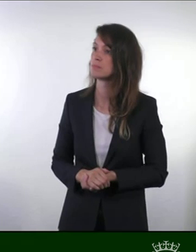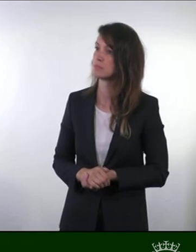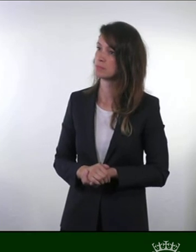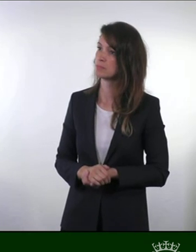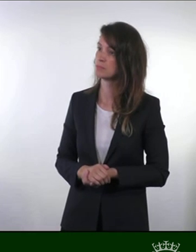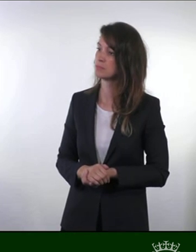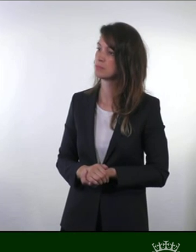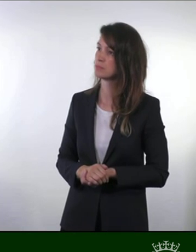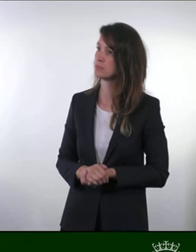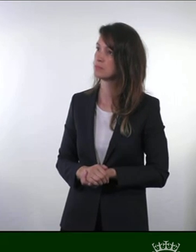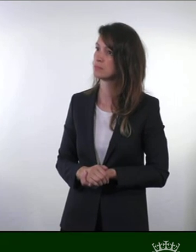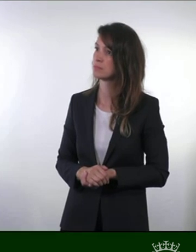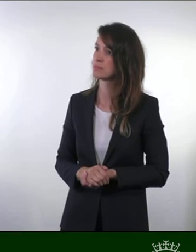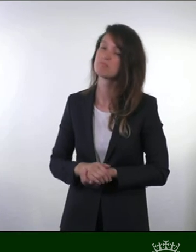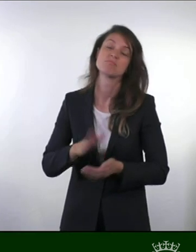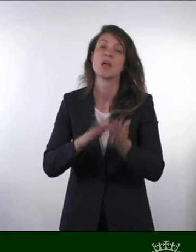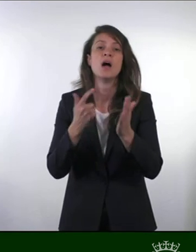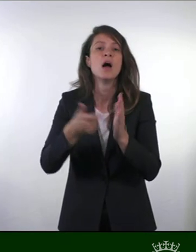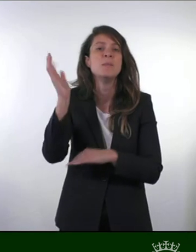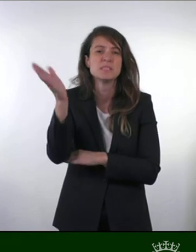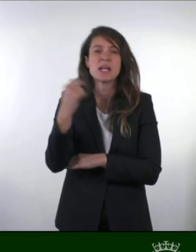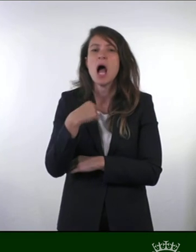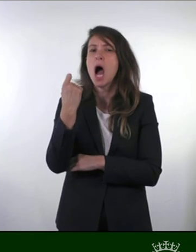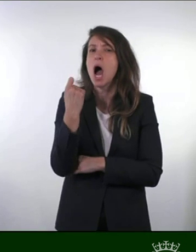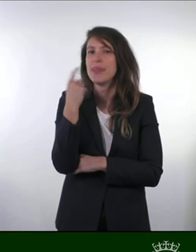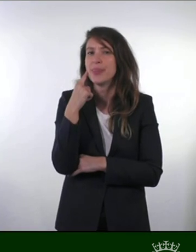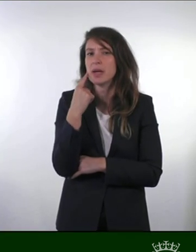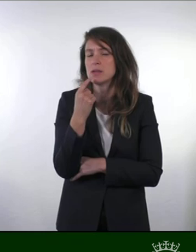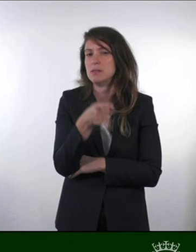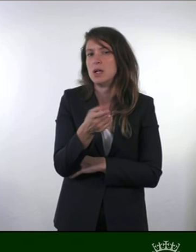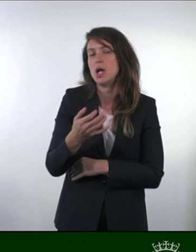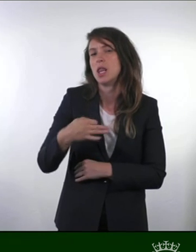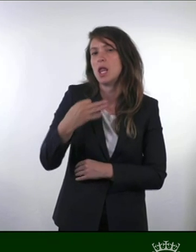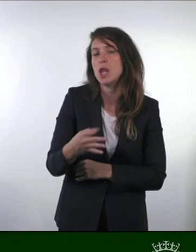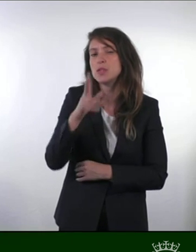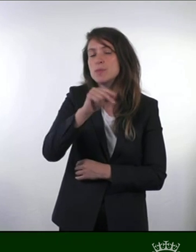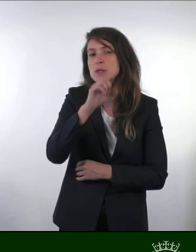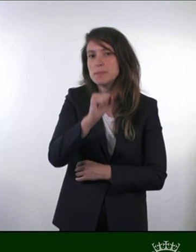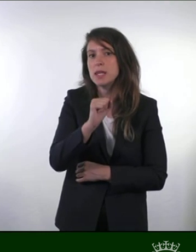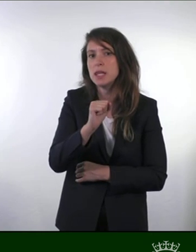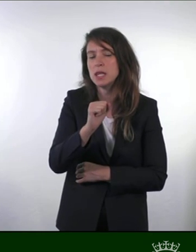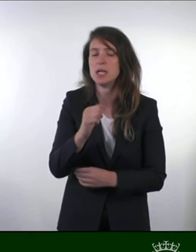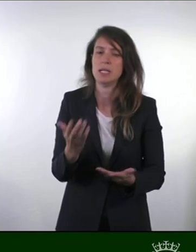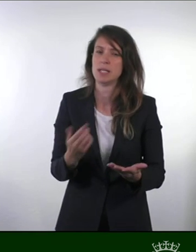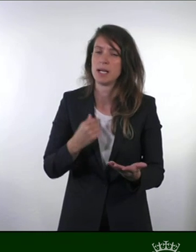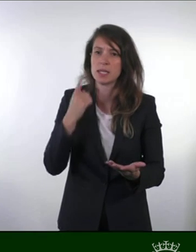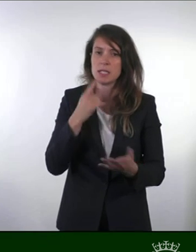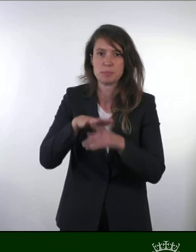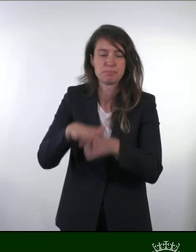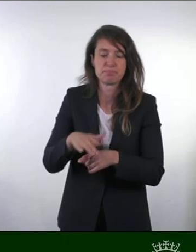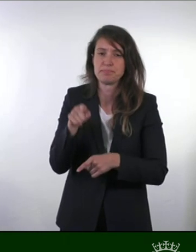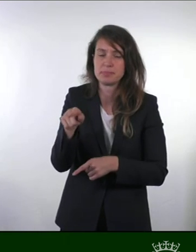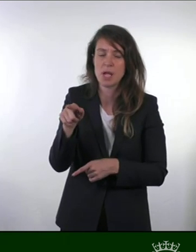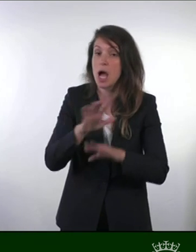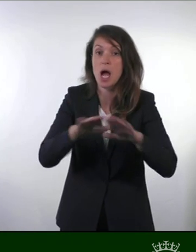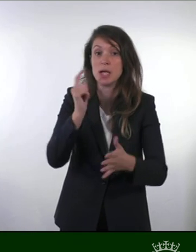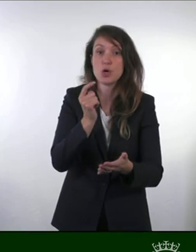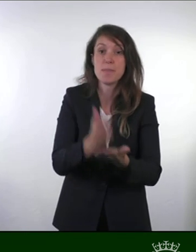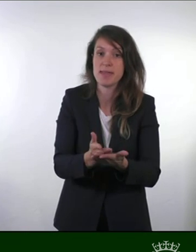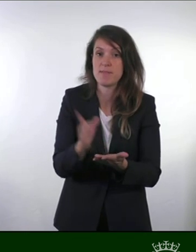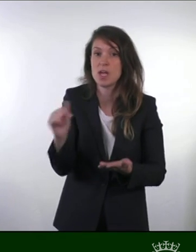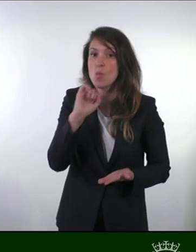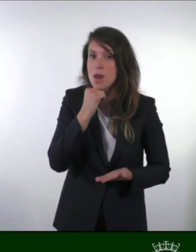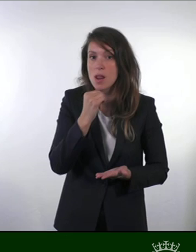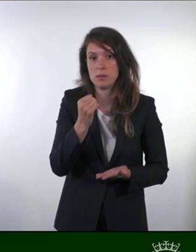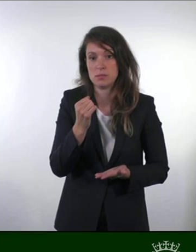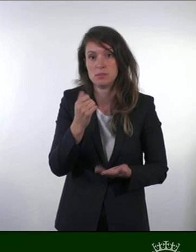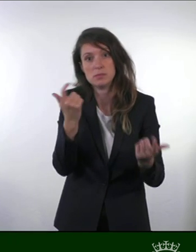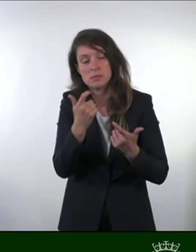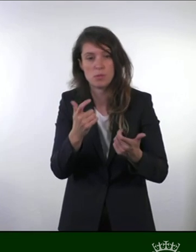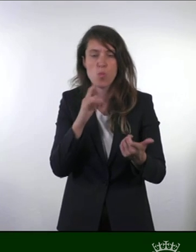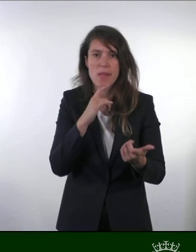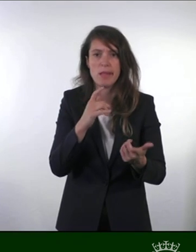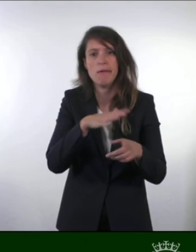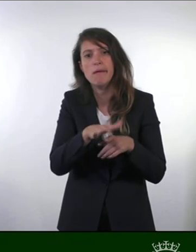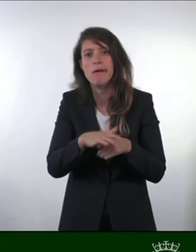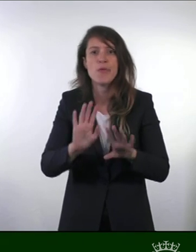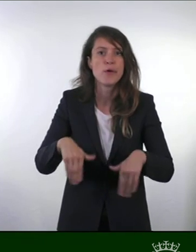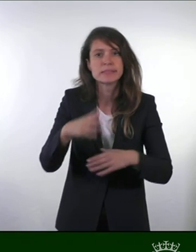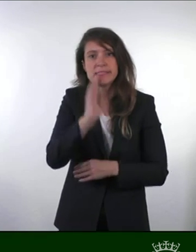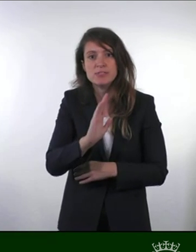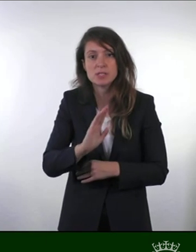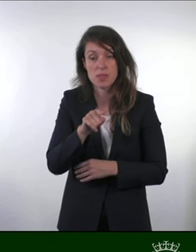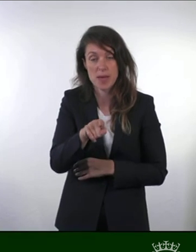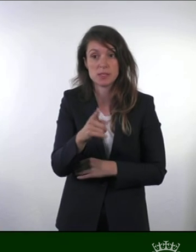To start with, the right honourable Gentleman probably does the spokesman in question a serious injustice, because I do not believe he would have taken this issue anything other than seriously.